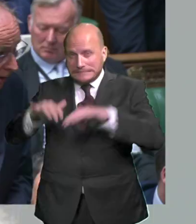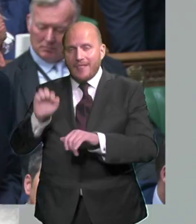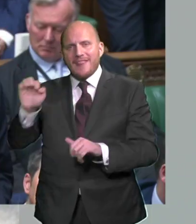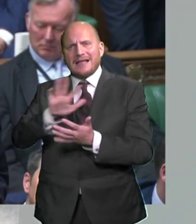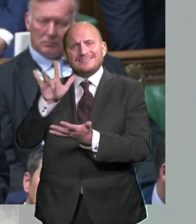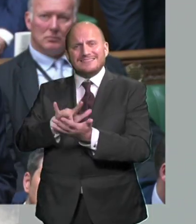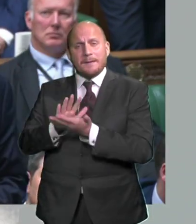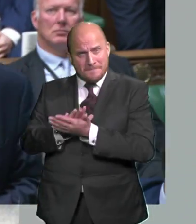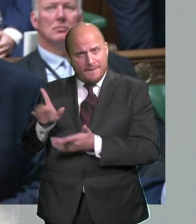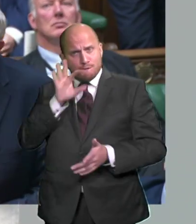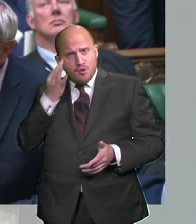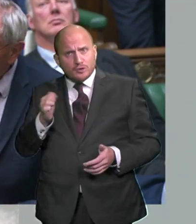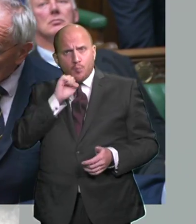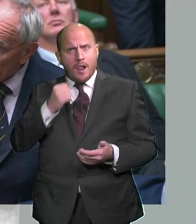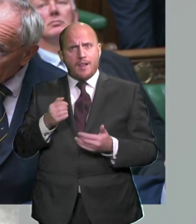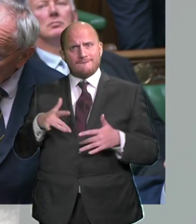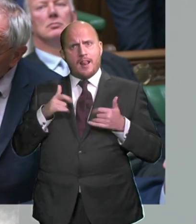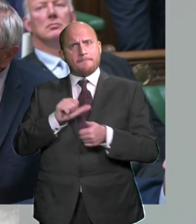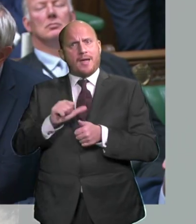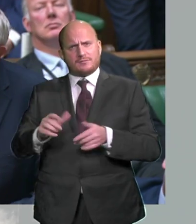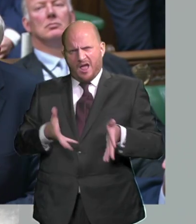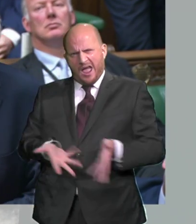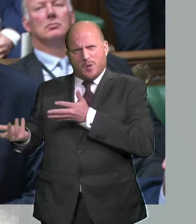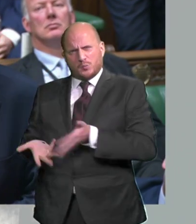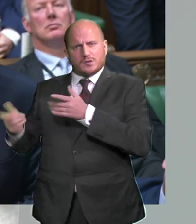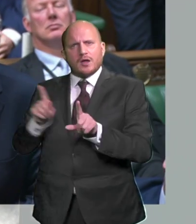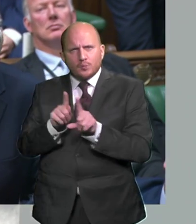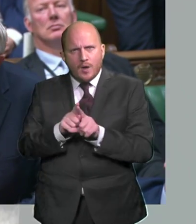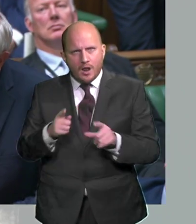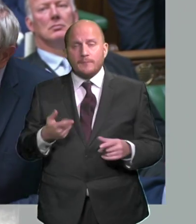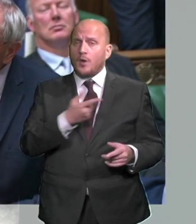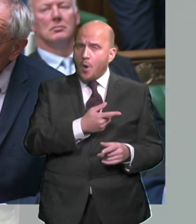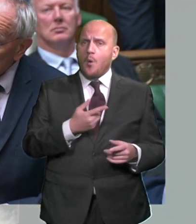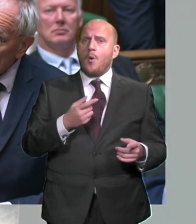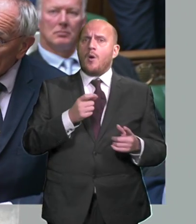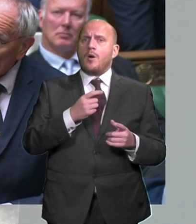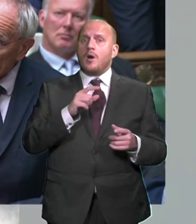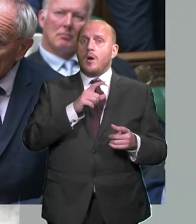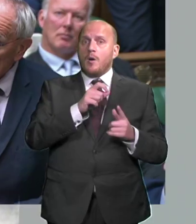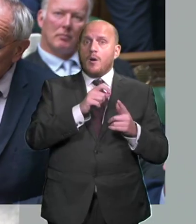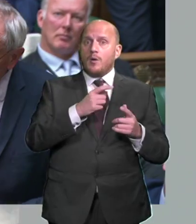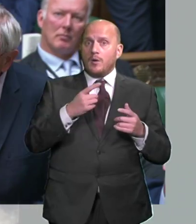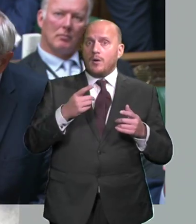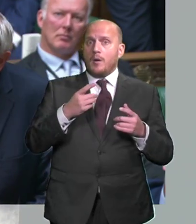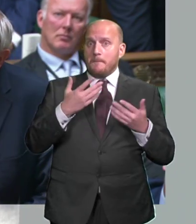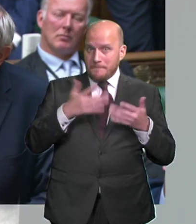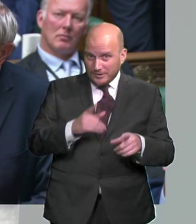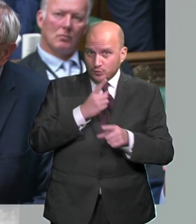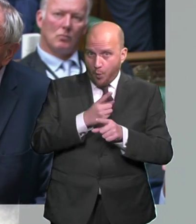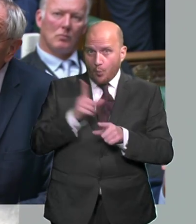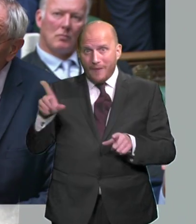When the Prime Minister spoke to the French President, was a returns policy discussed?